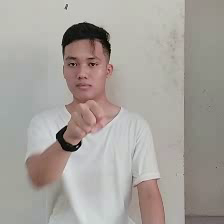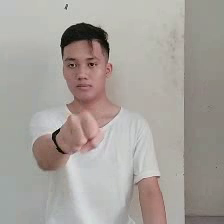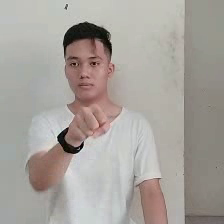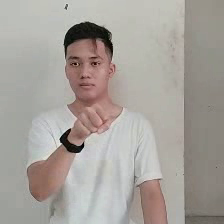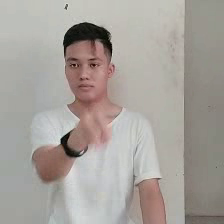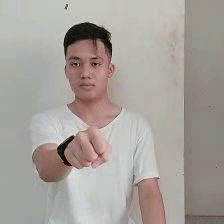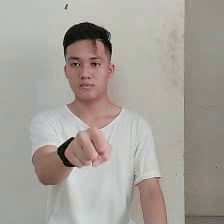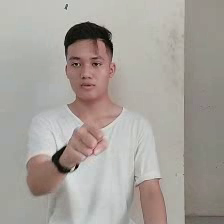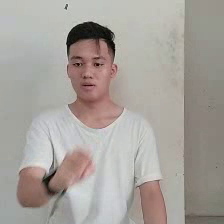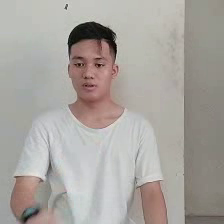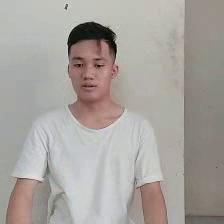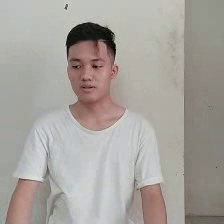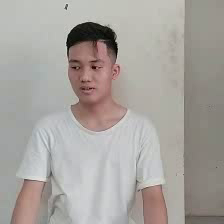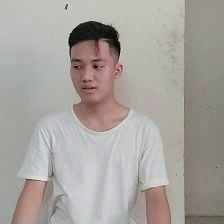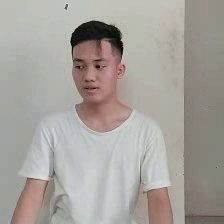Phỏng vấn